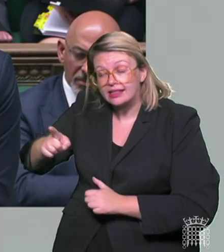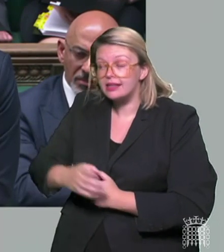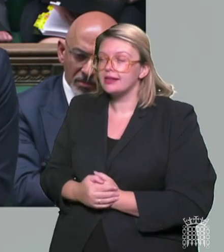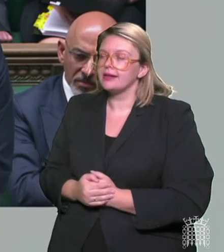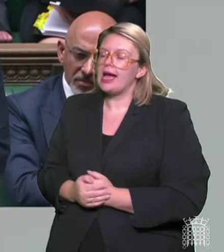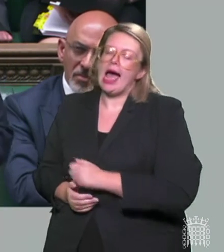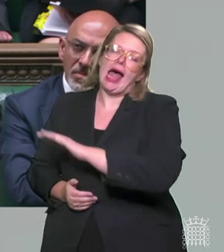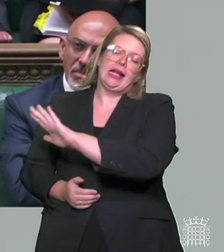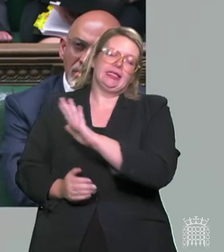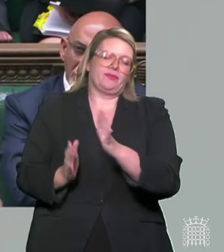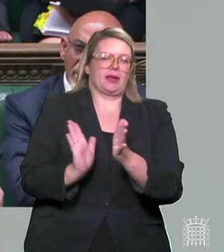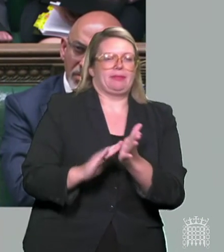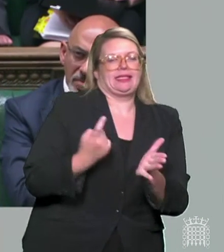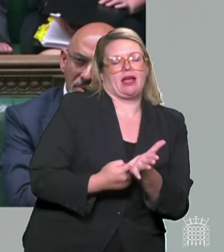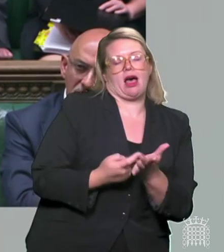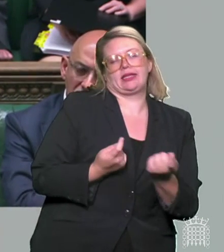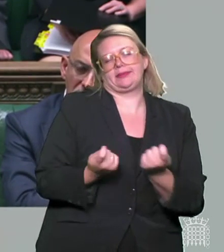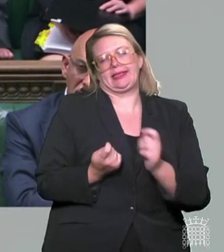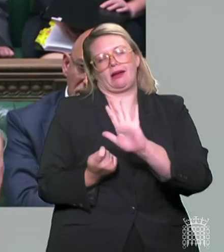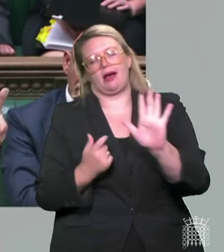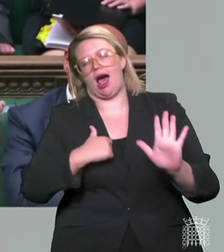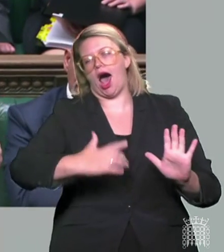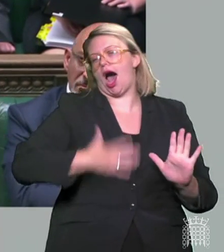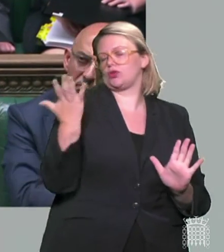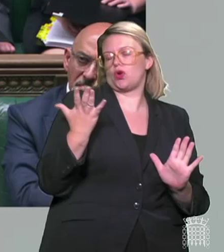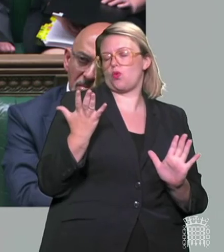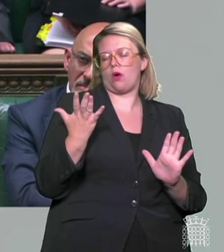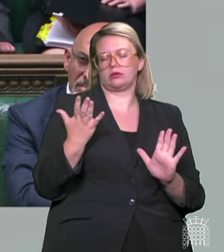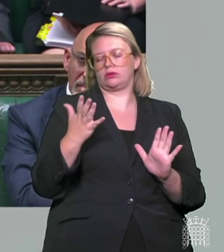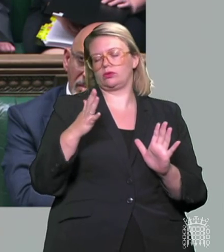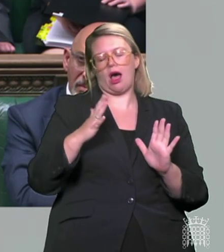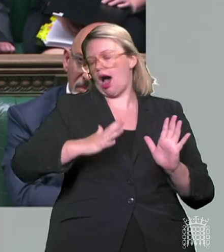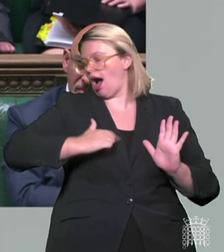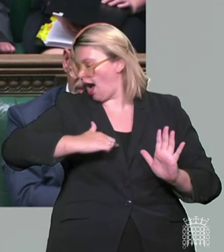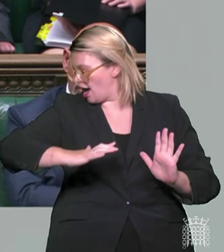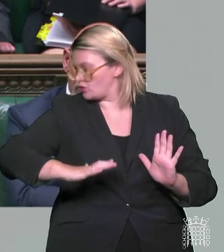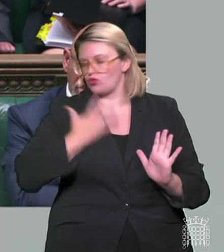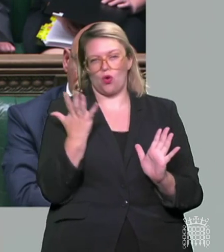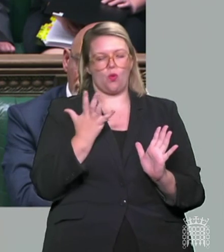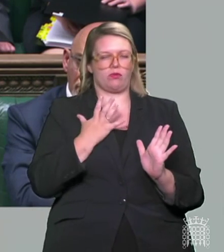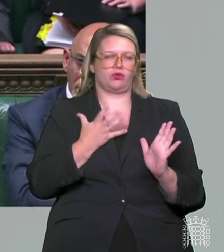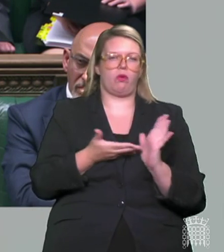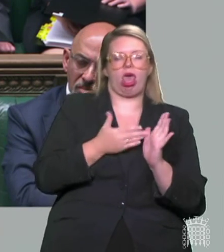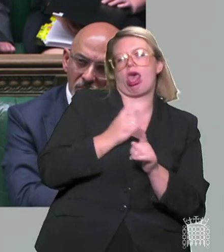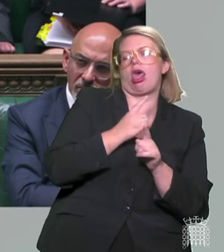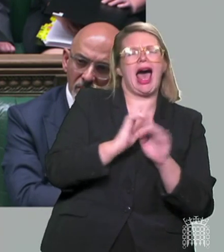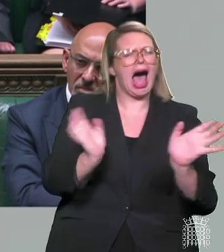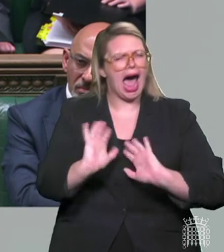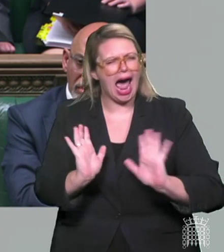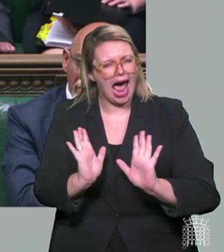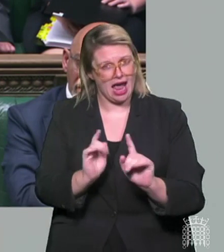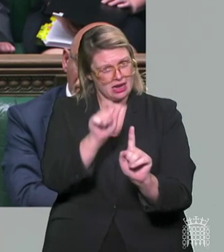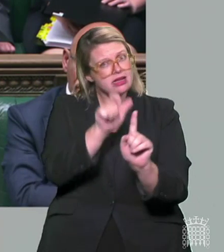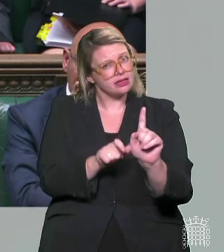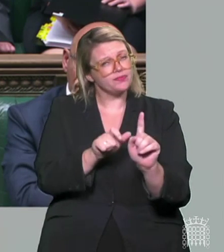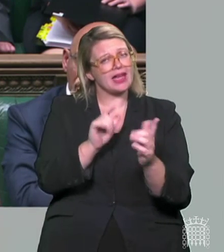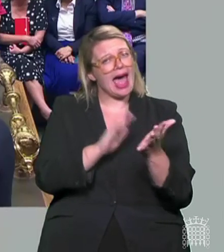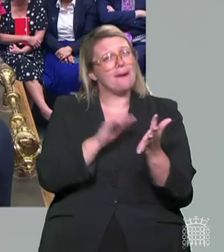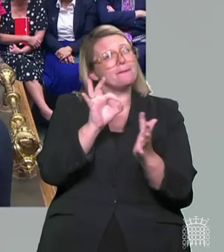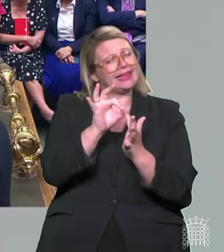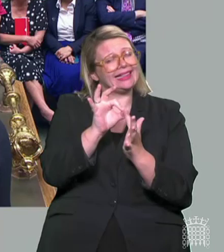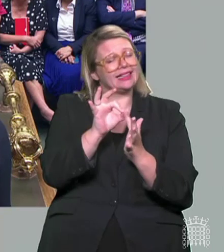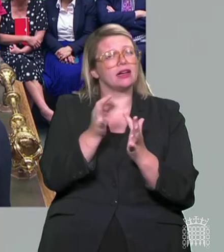Yes, Mr Speaker, because very serious complaints have been raised against the right honourable Member for Tamworth and they are now being investigated.